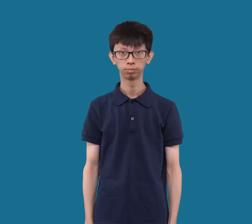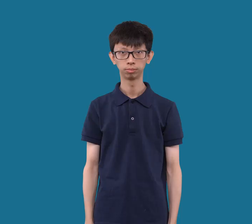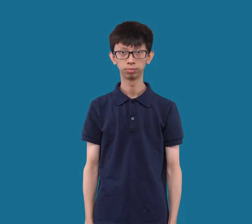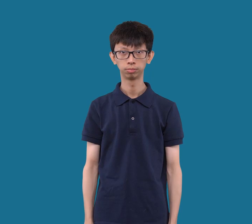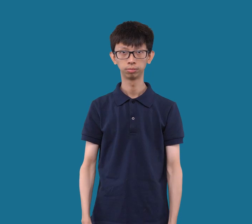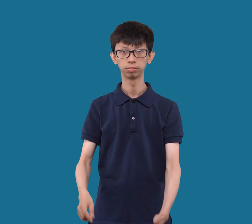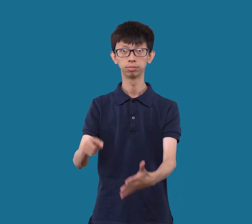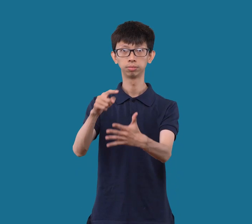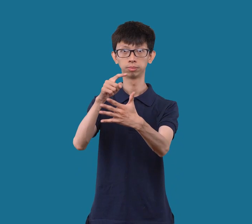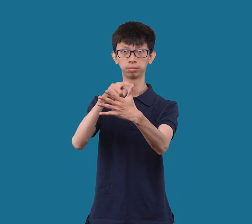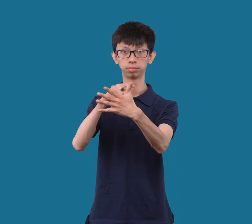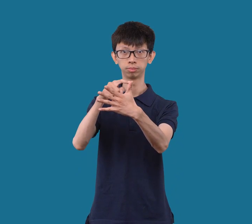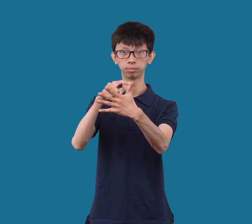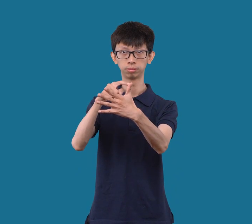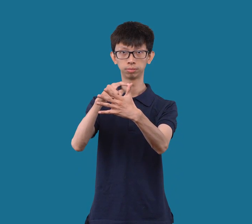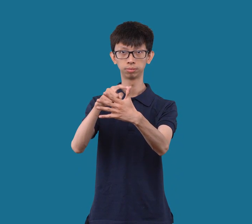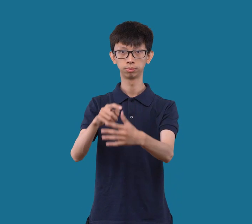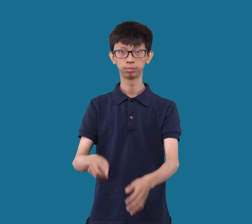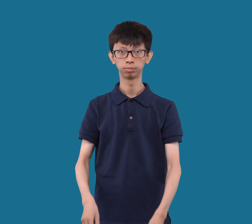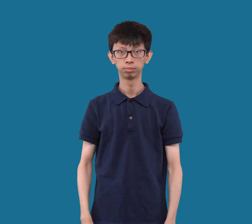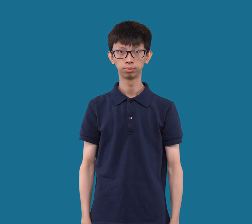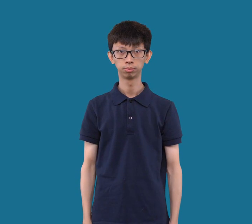chục nghìn